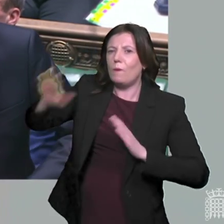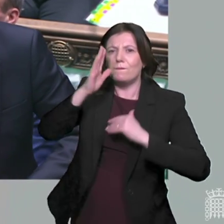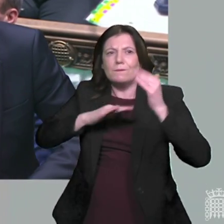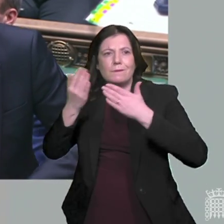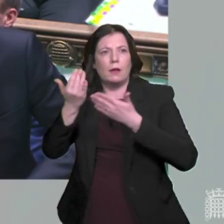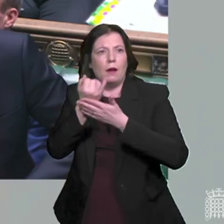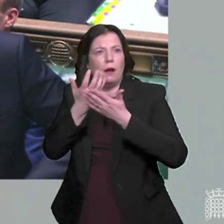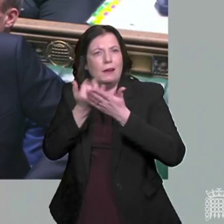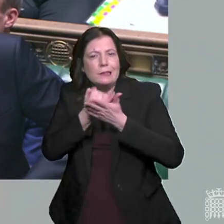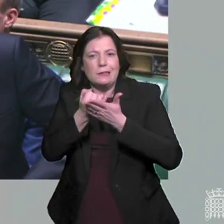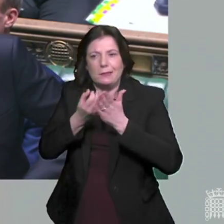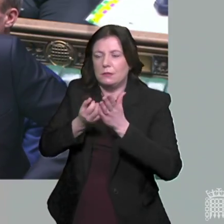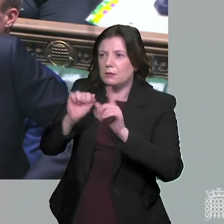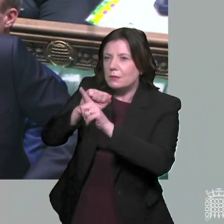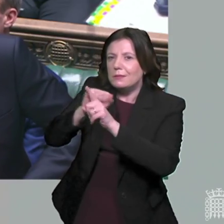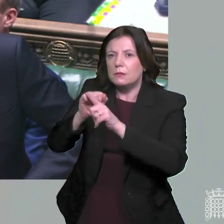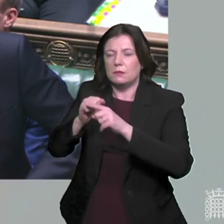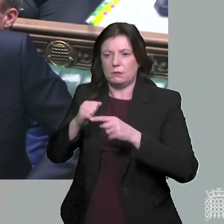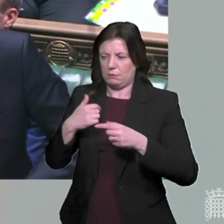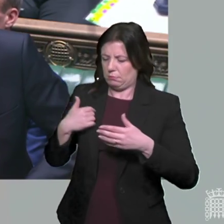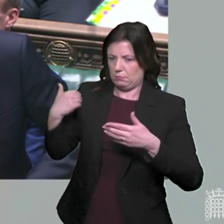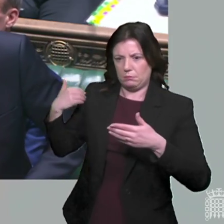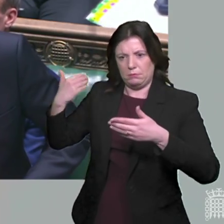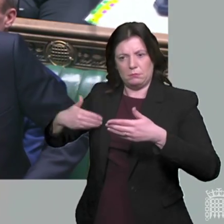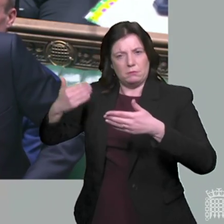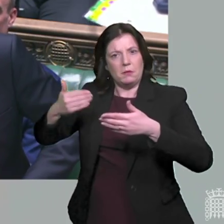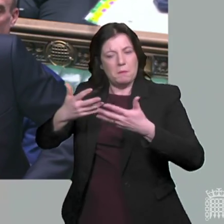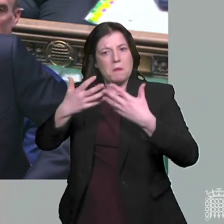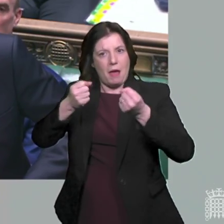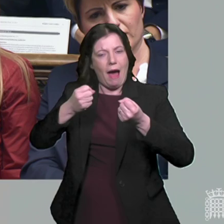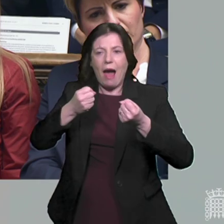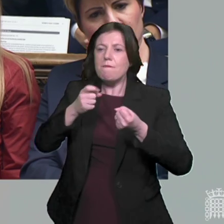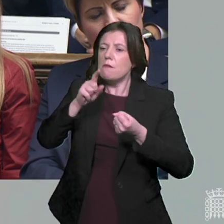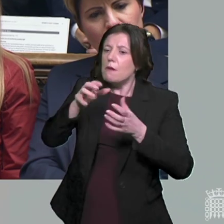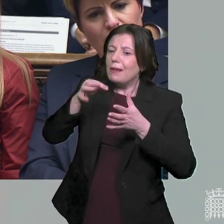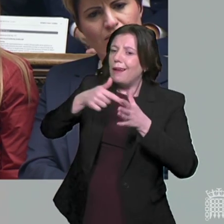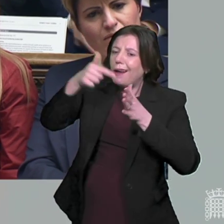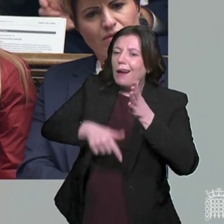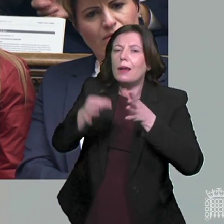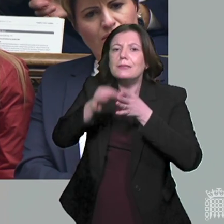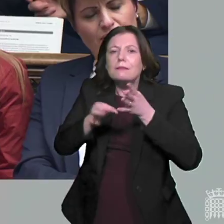I am very happy to make sure that we are making progress on the scheme that she mentioned and that she gets the detail of that.